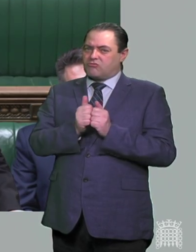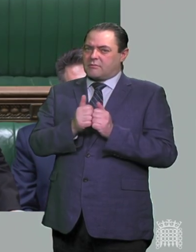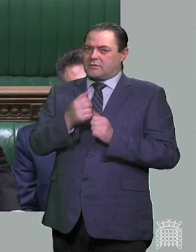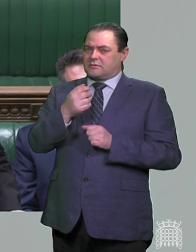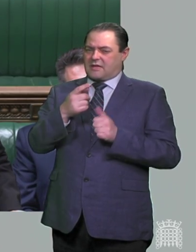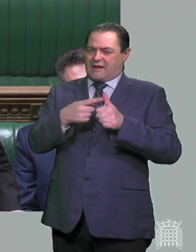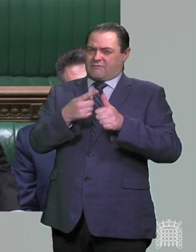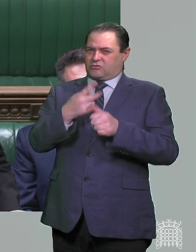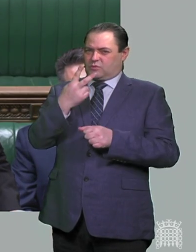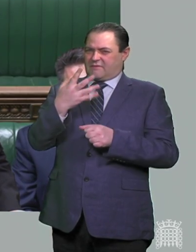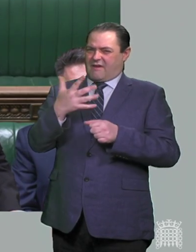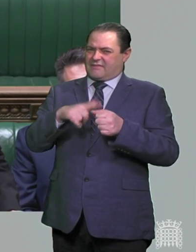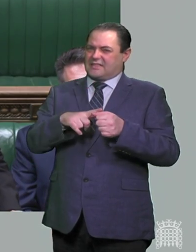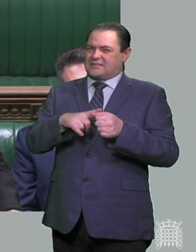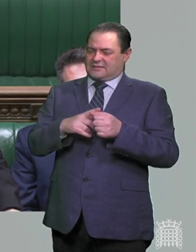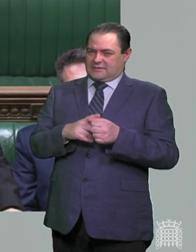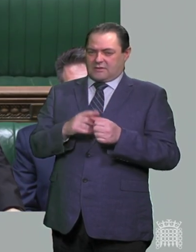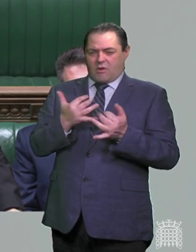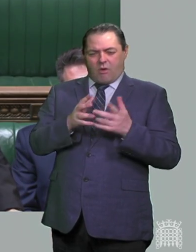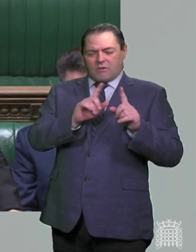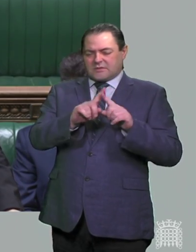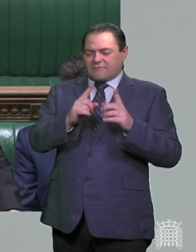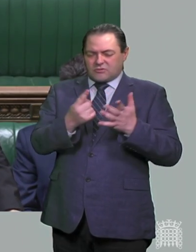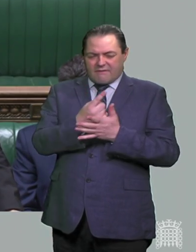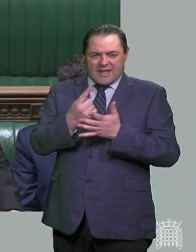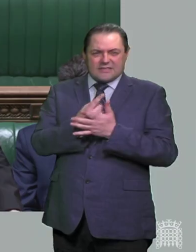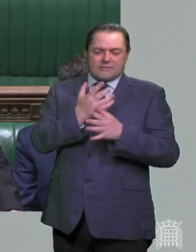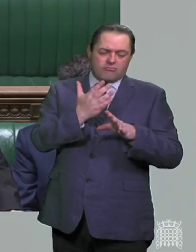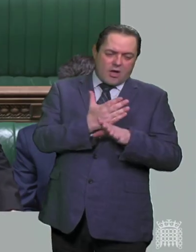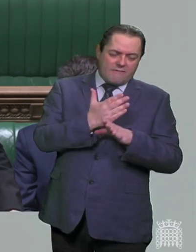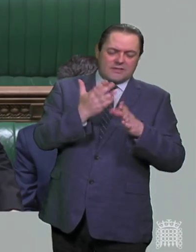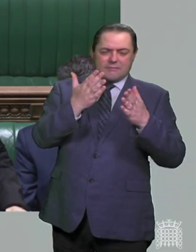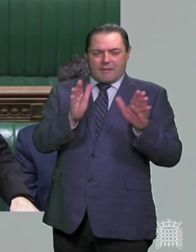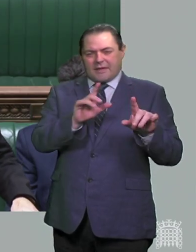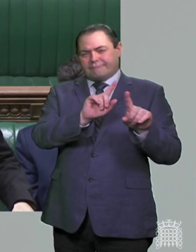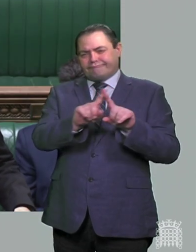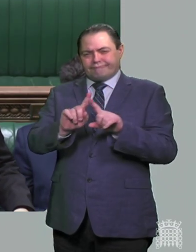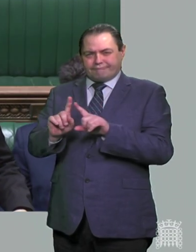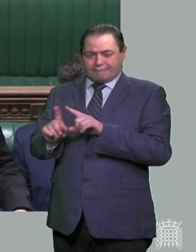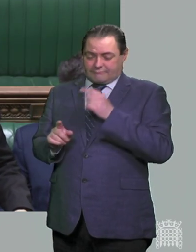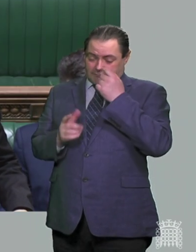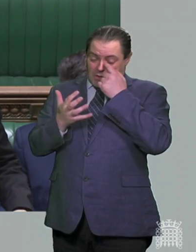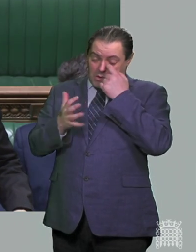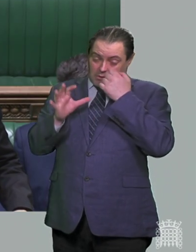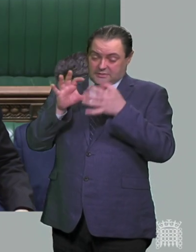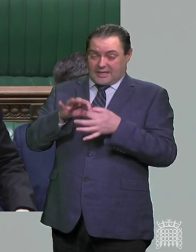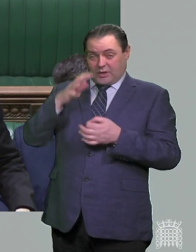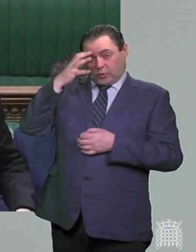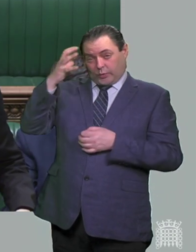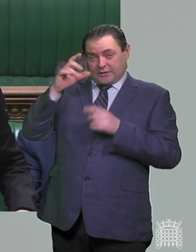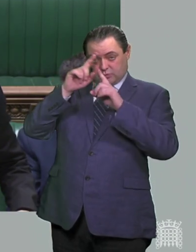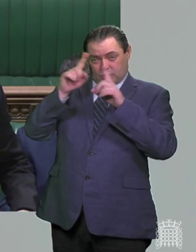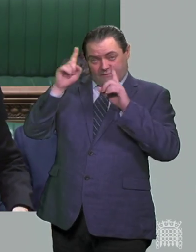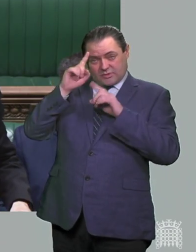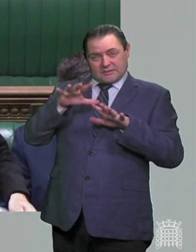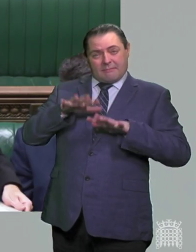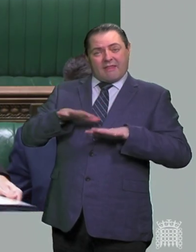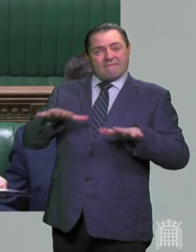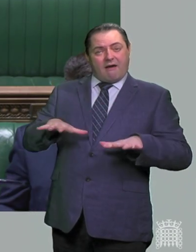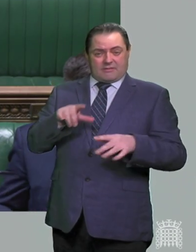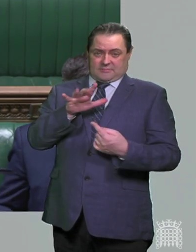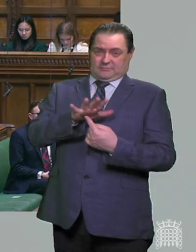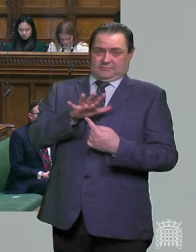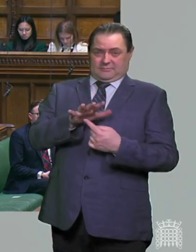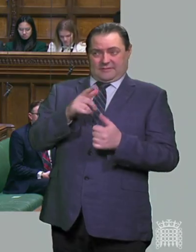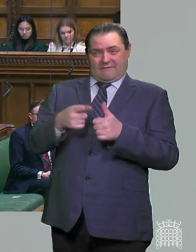A host of events, big and small, civic, private and public, are being organised, many by Queen’s University Belfast, to mark this important anniversary.